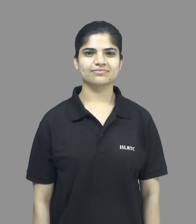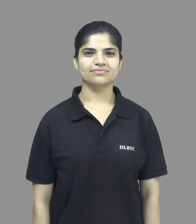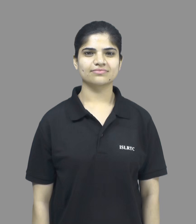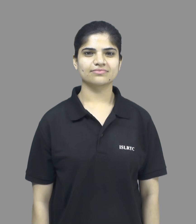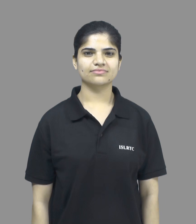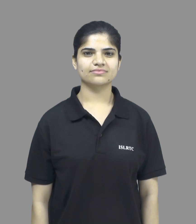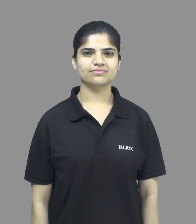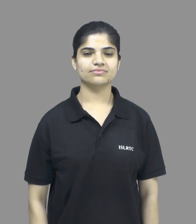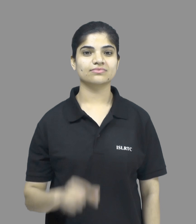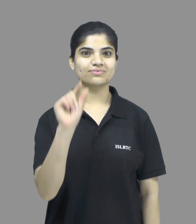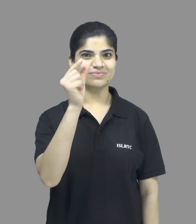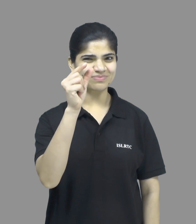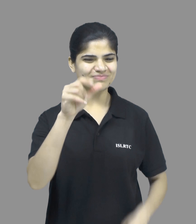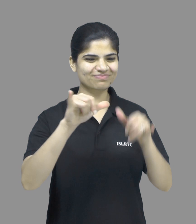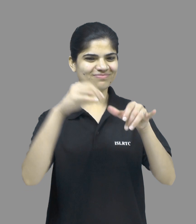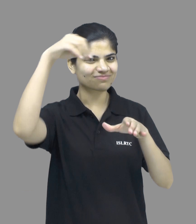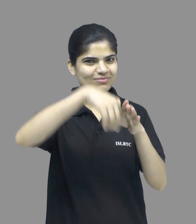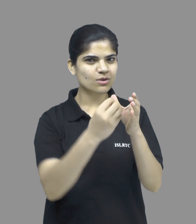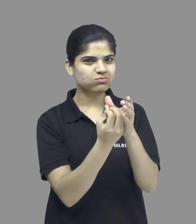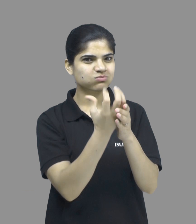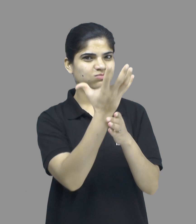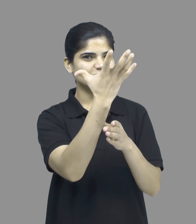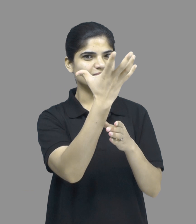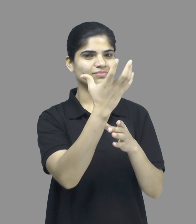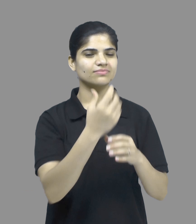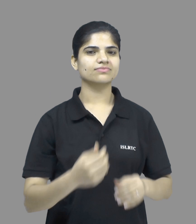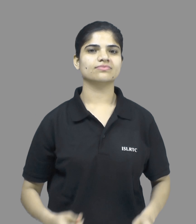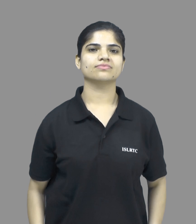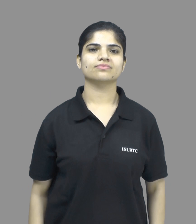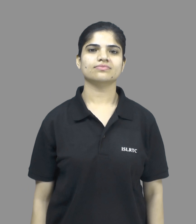Seed